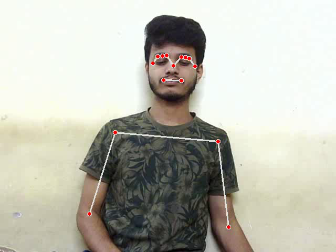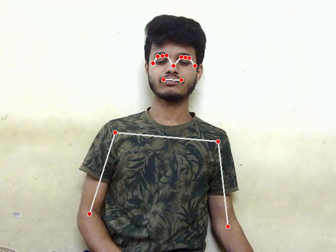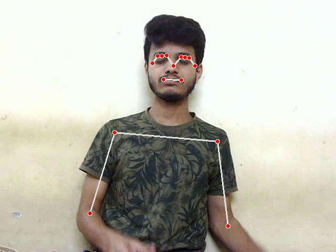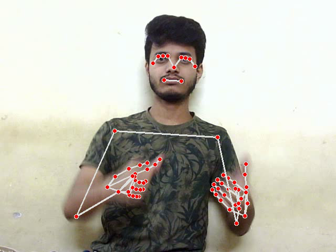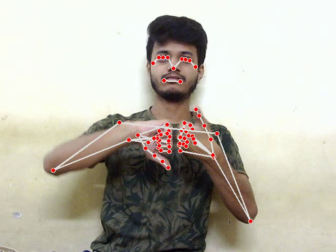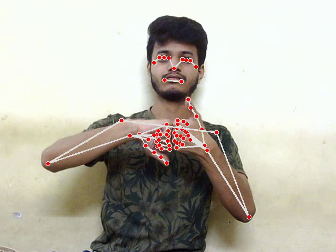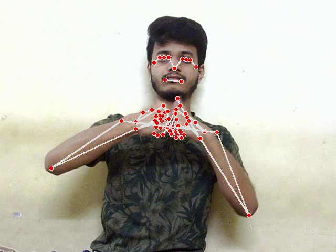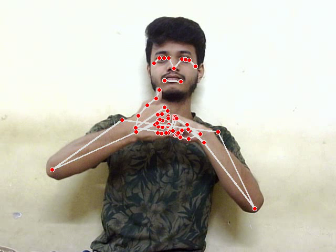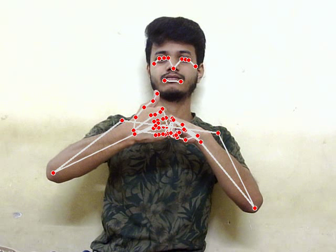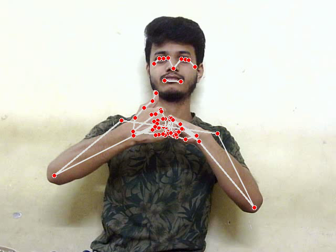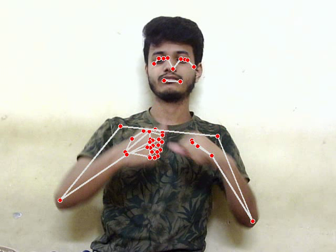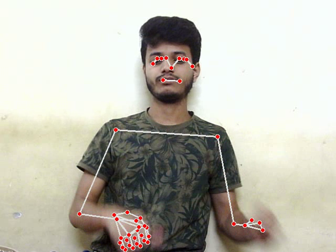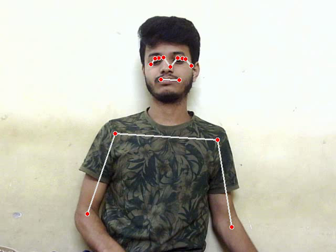how